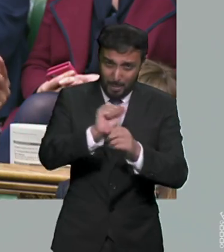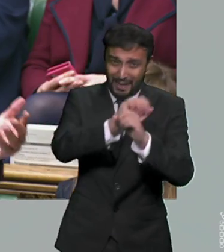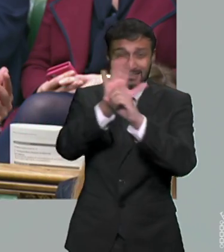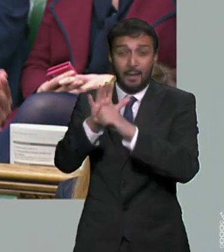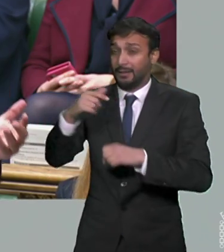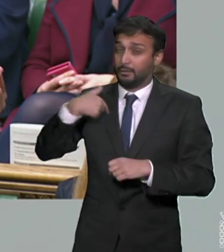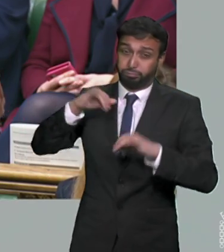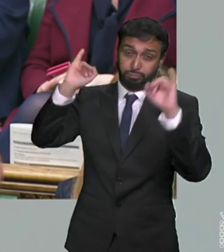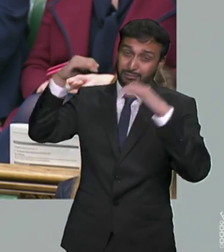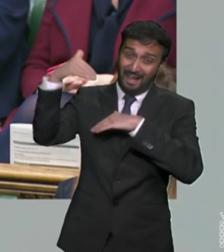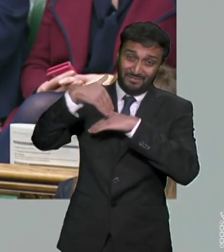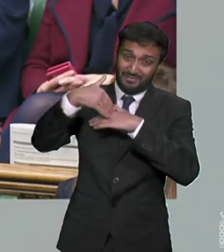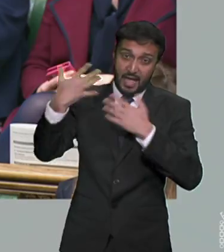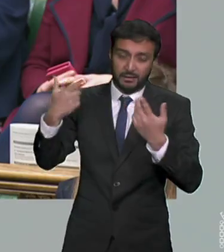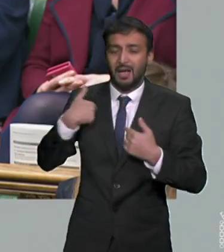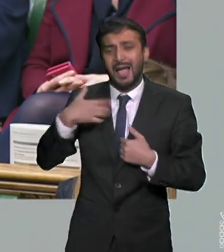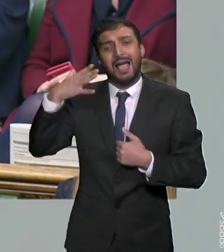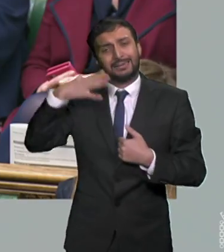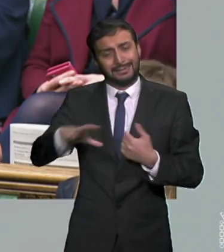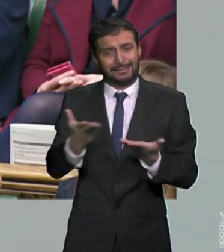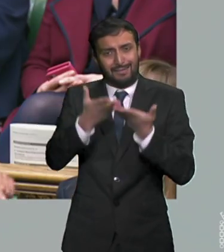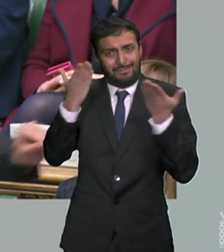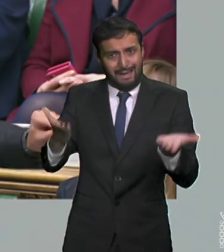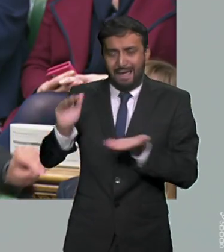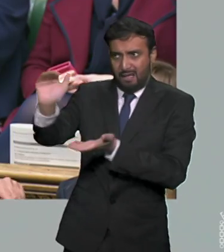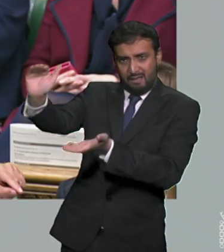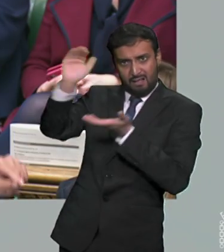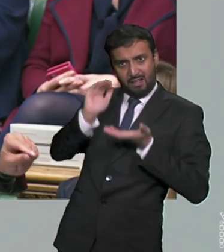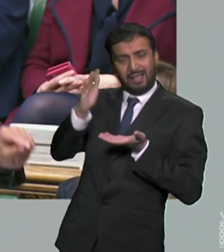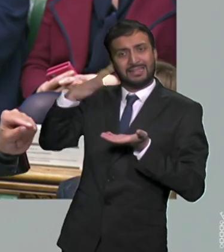We need our fair-share allocation of resources in Medway.